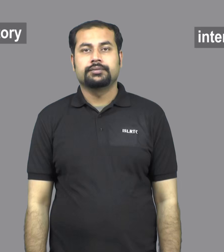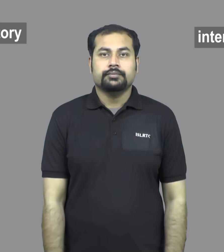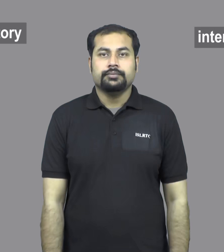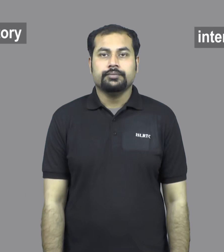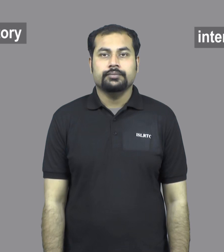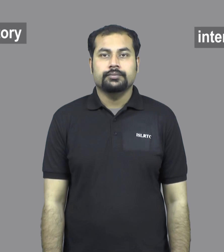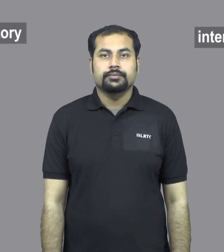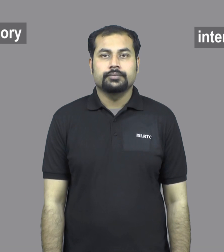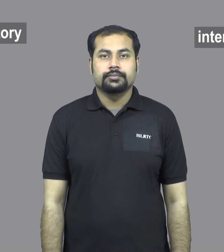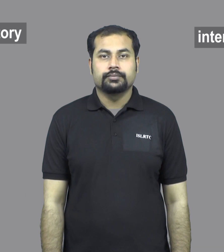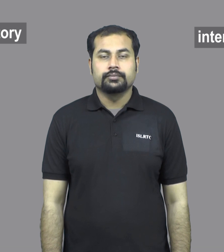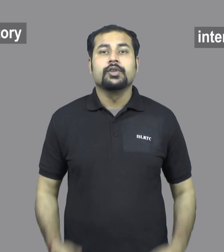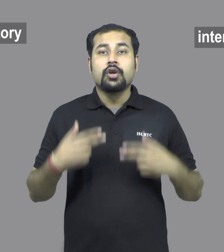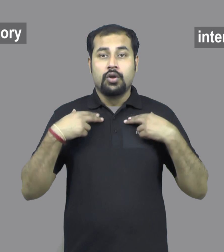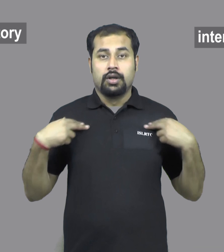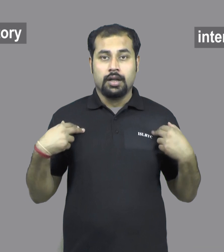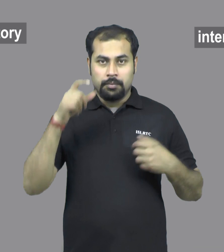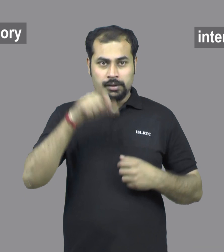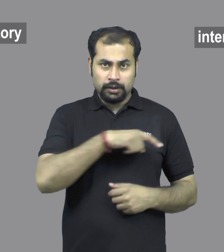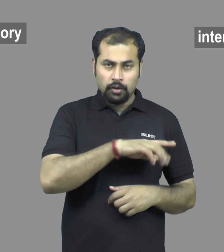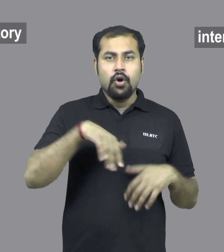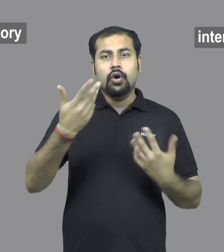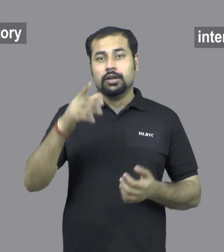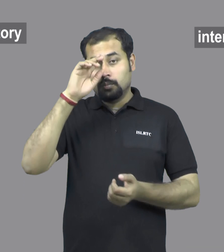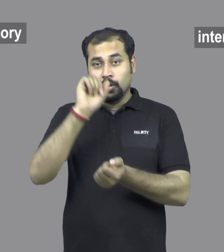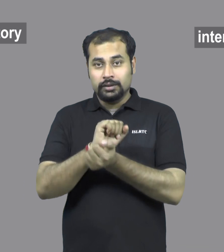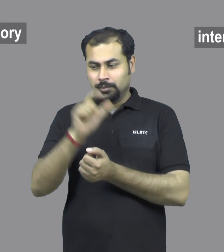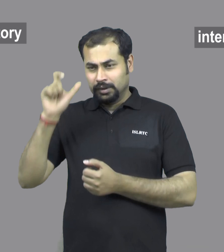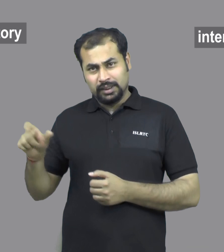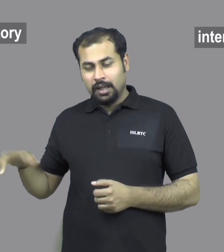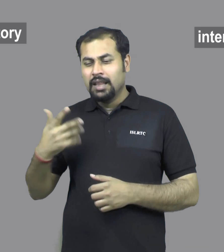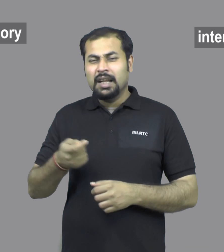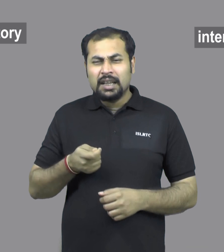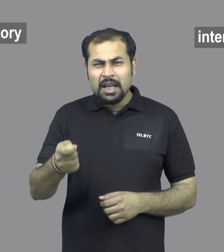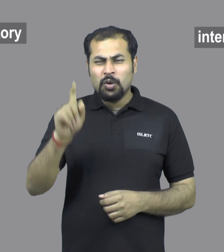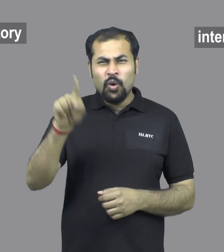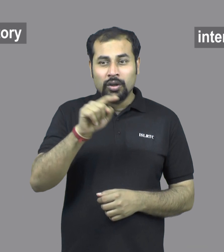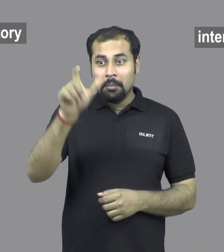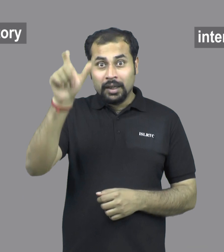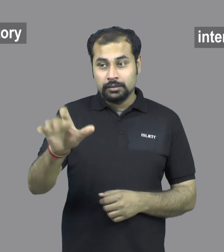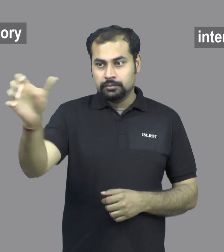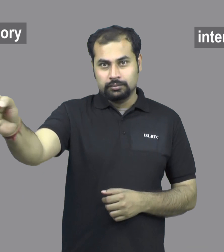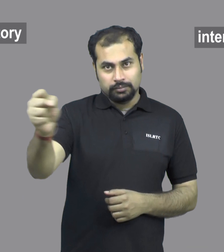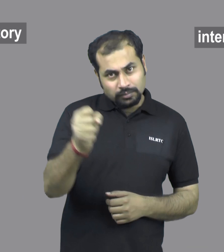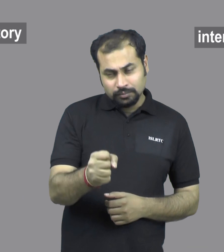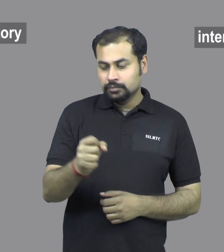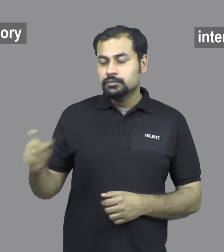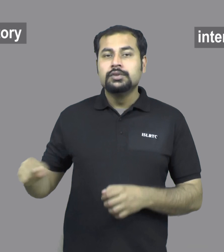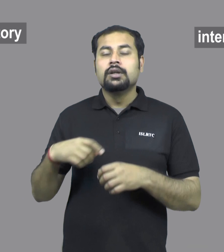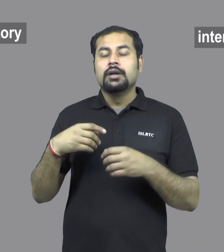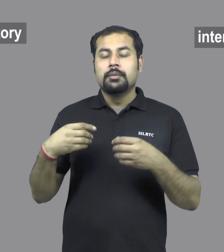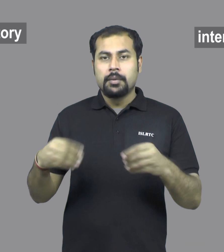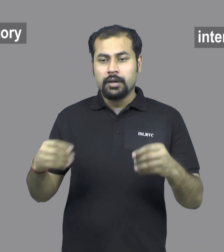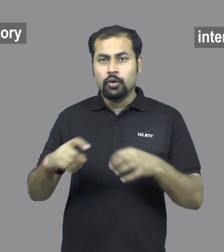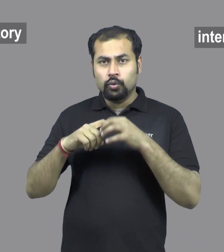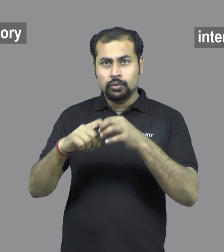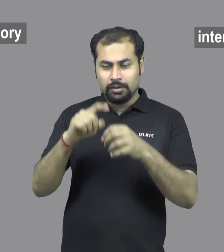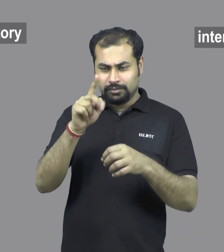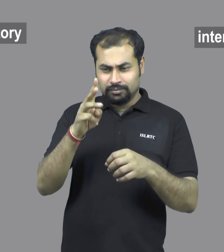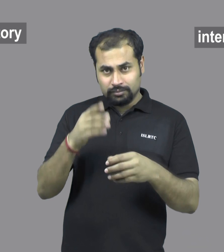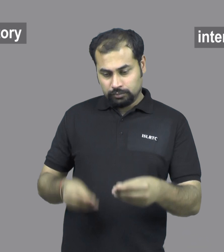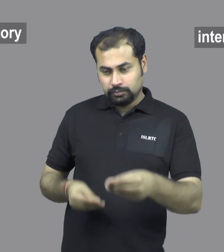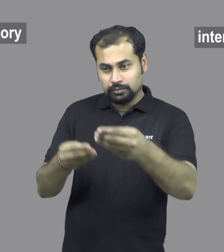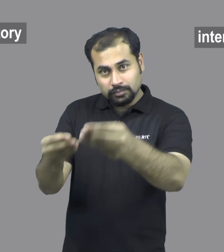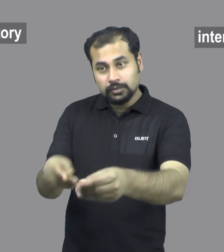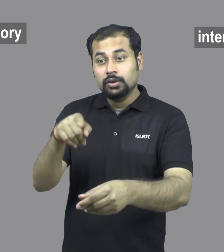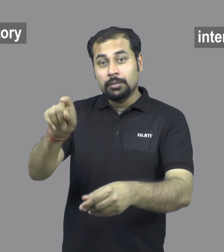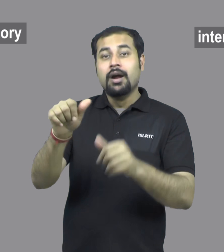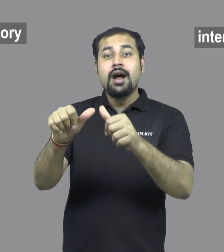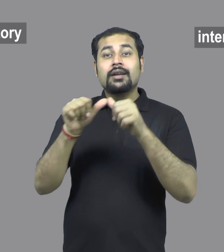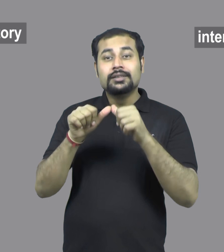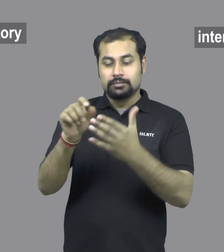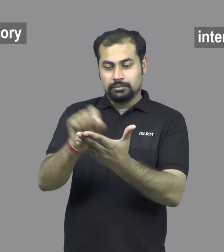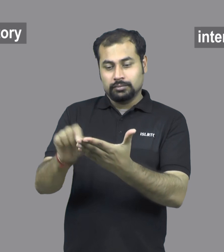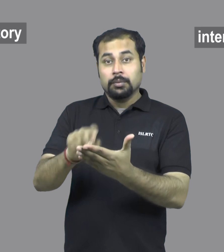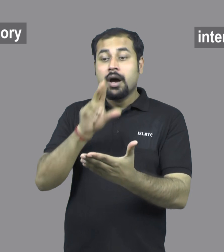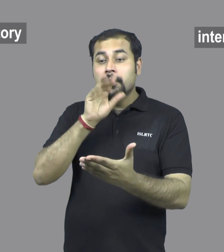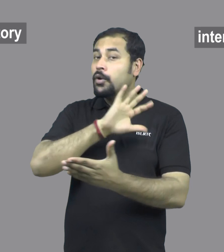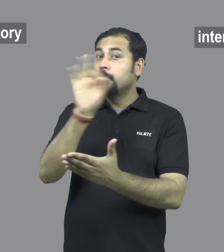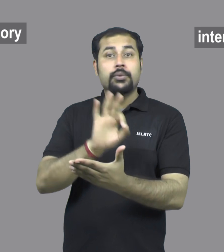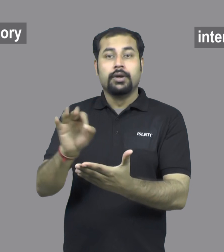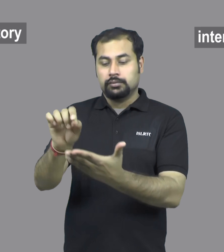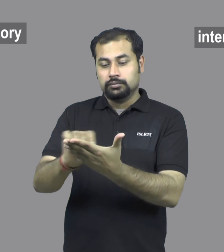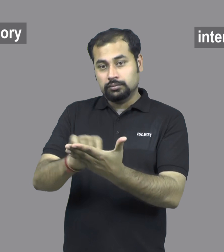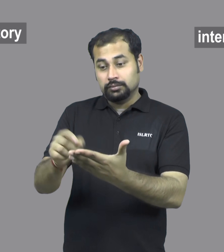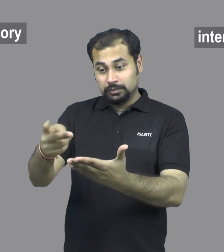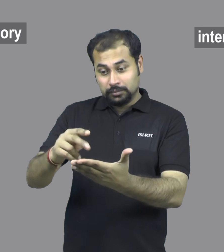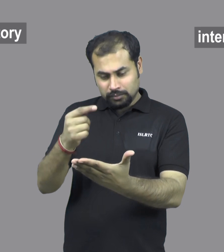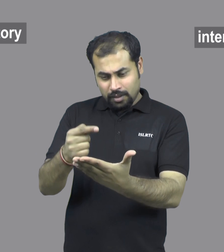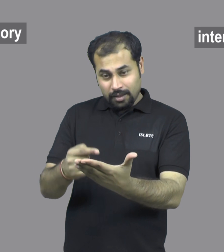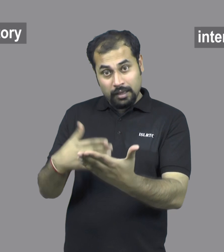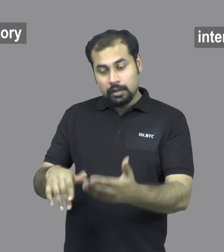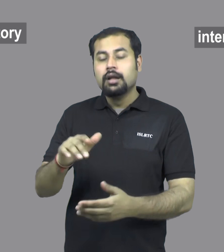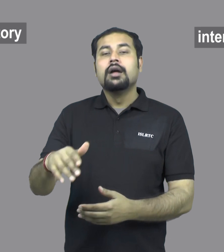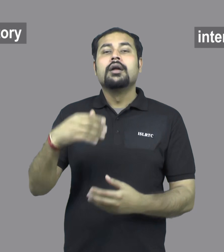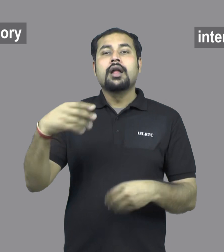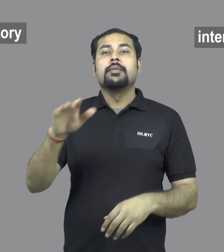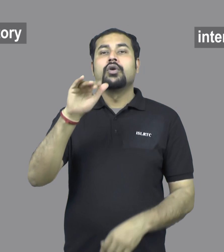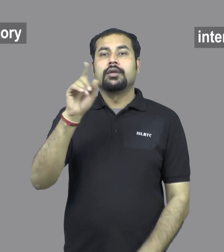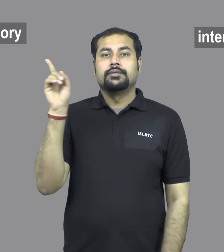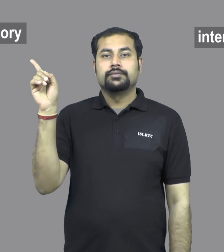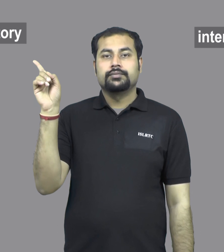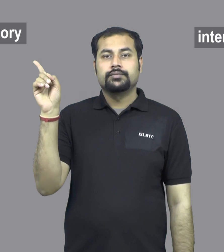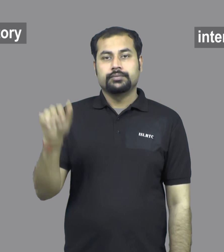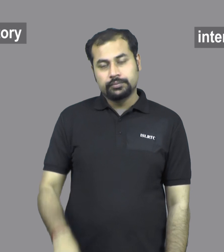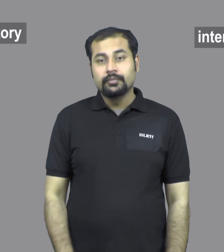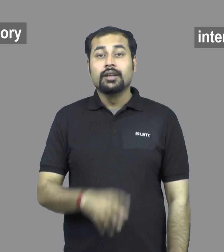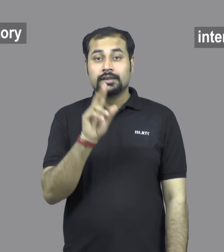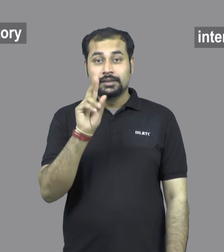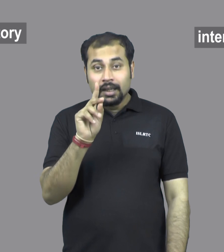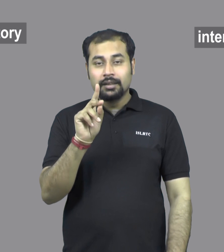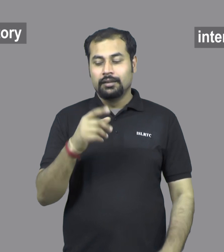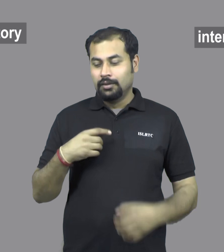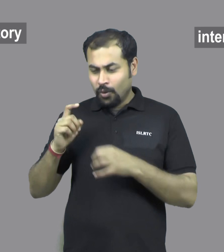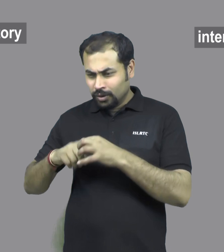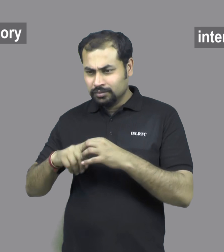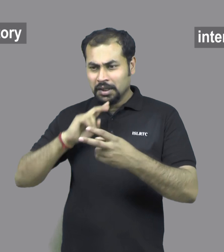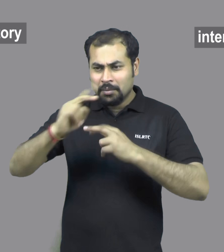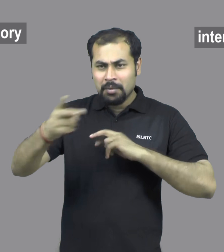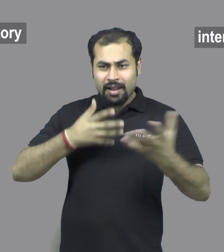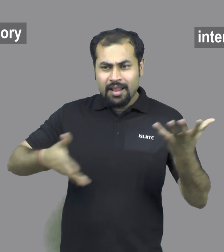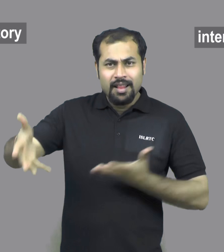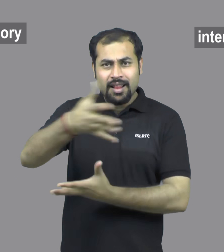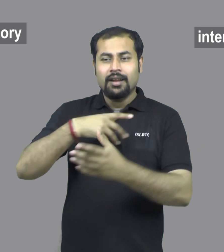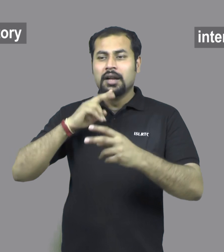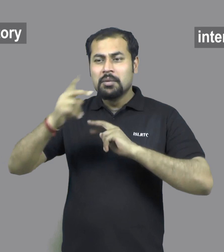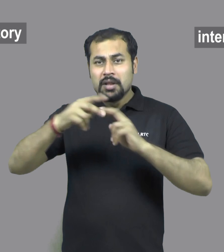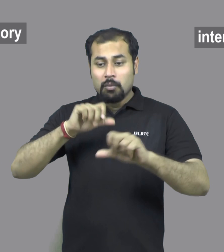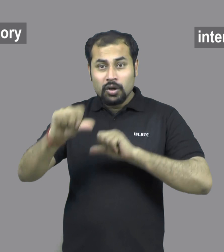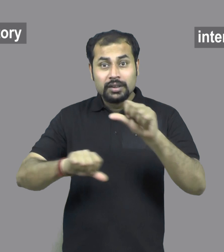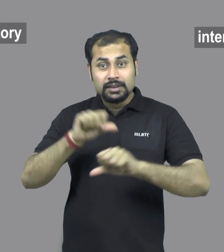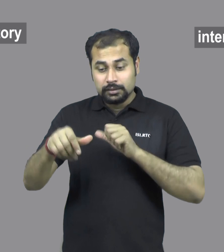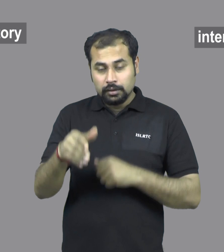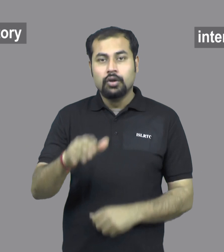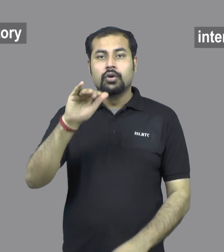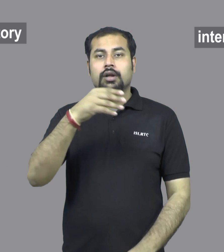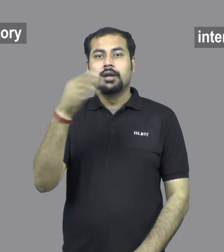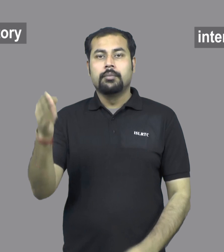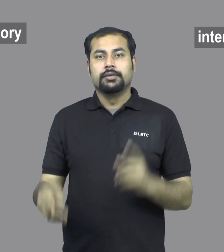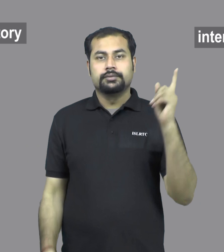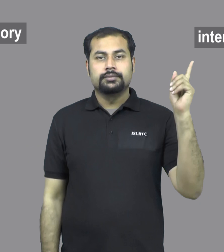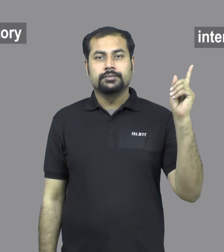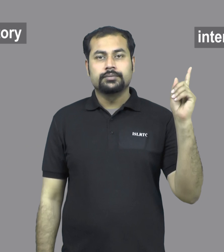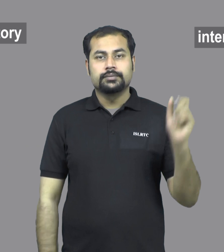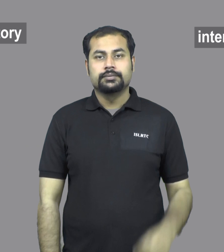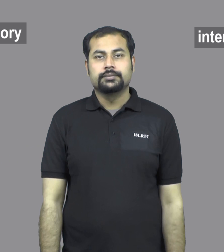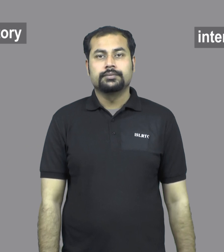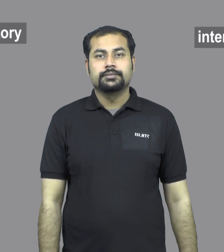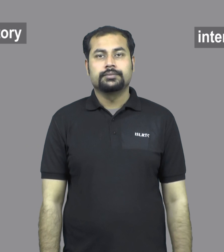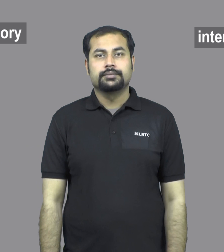Interrogatory Interrogation